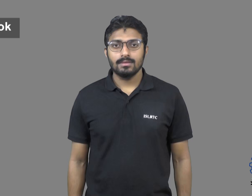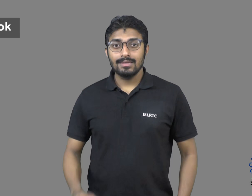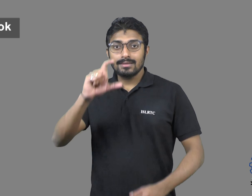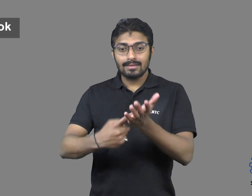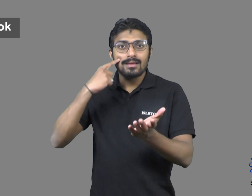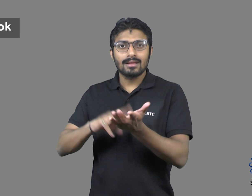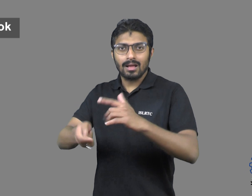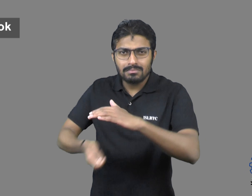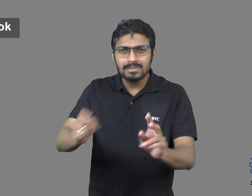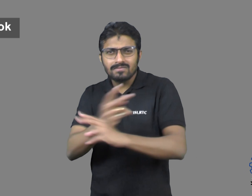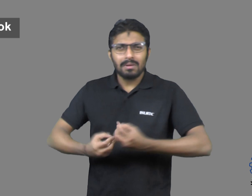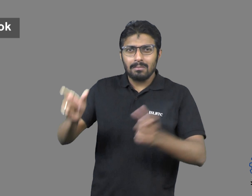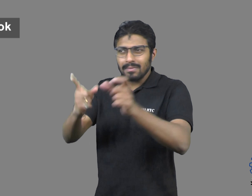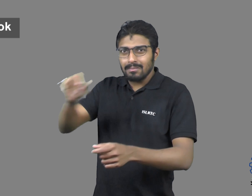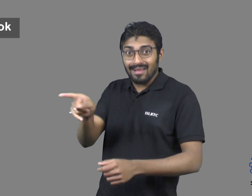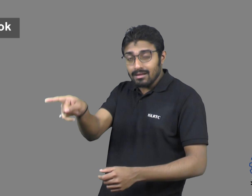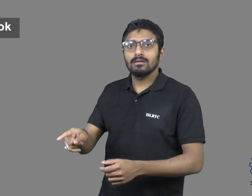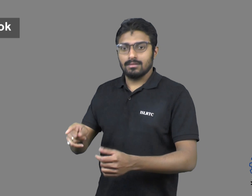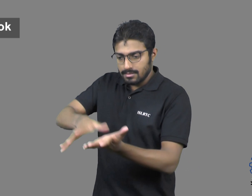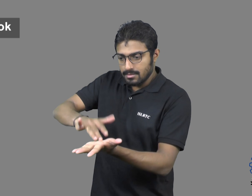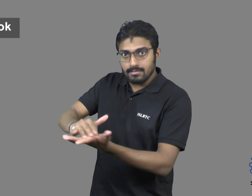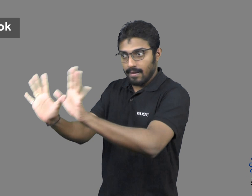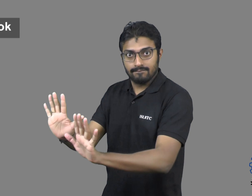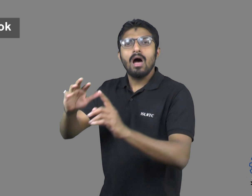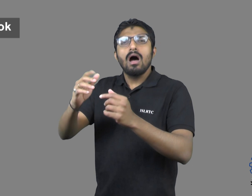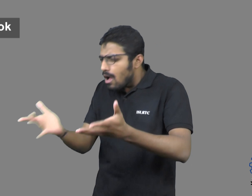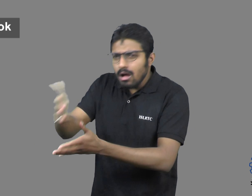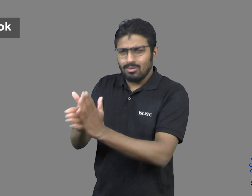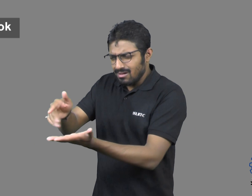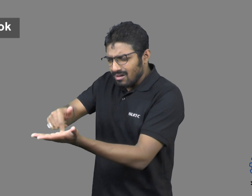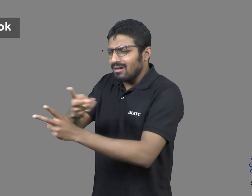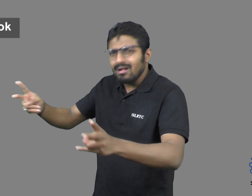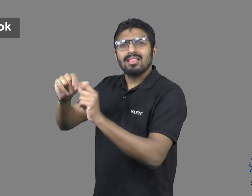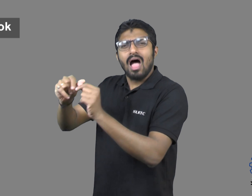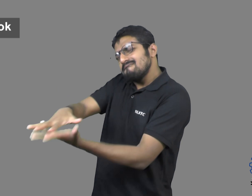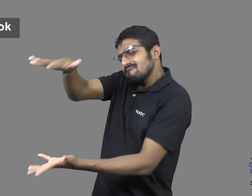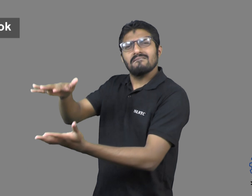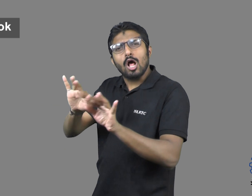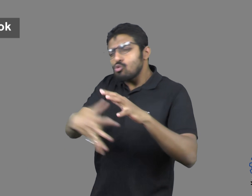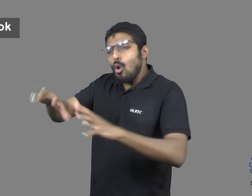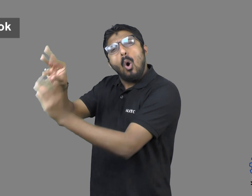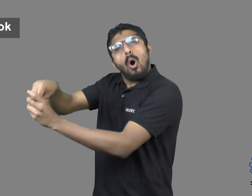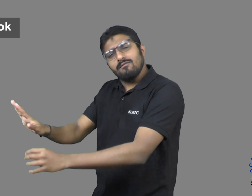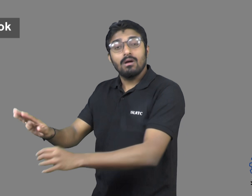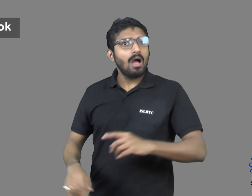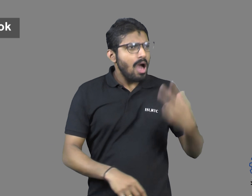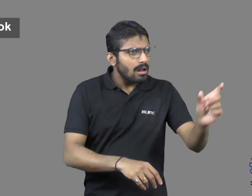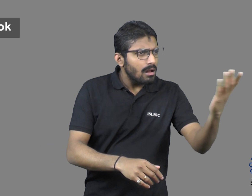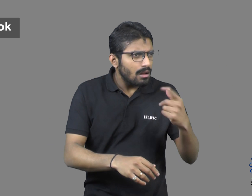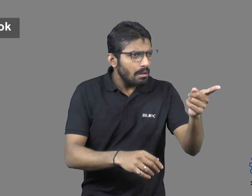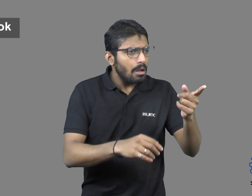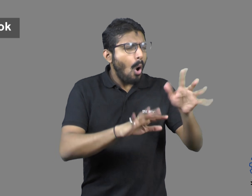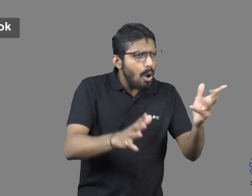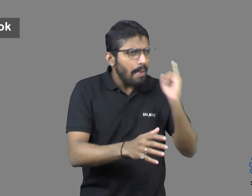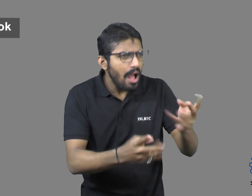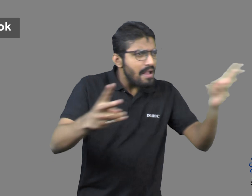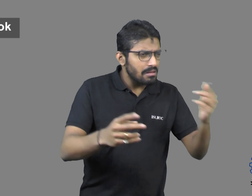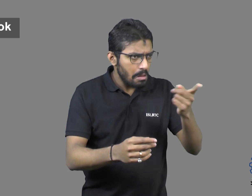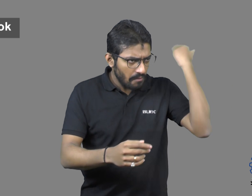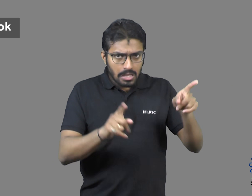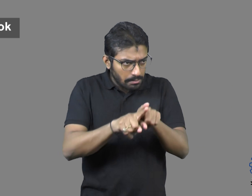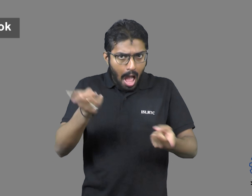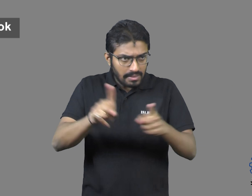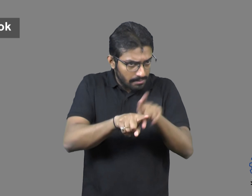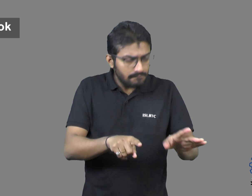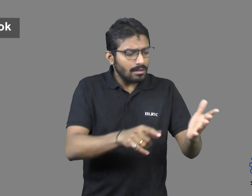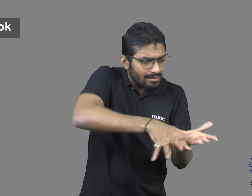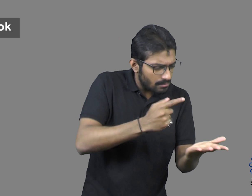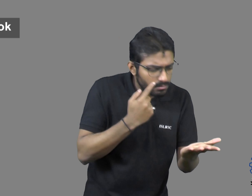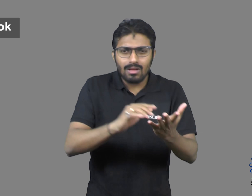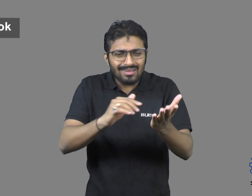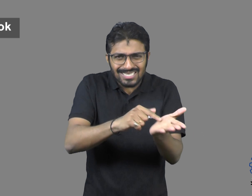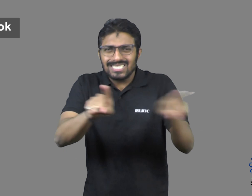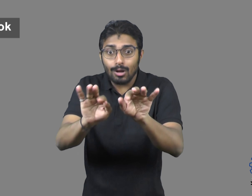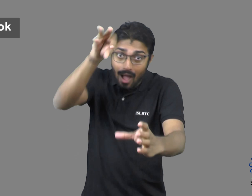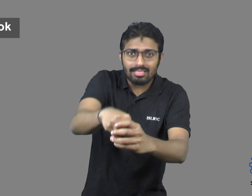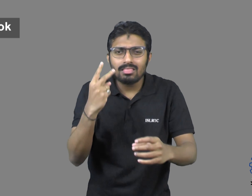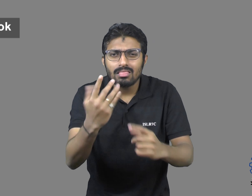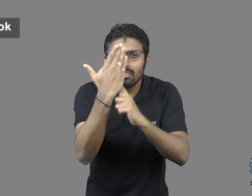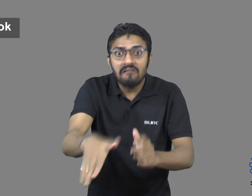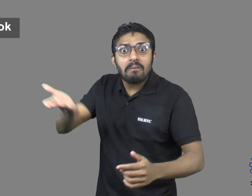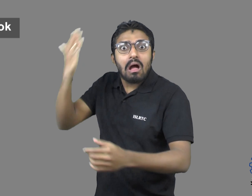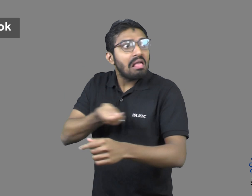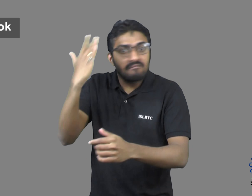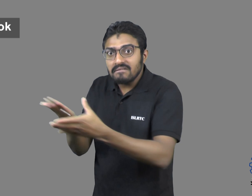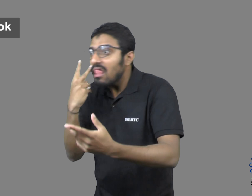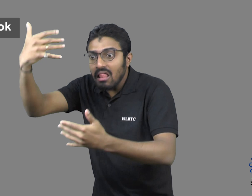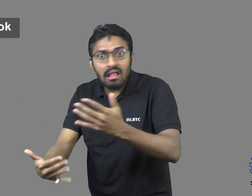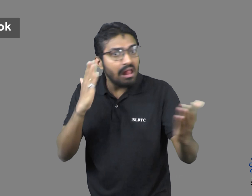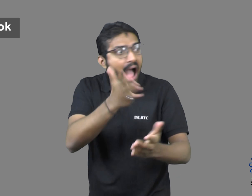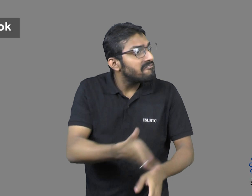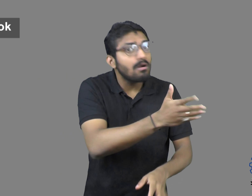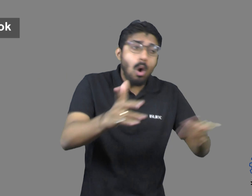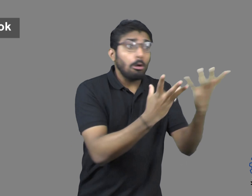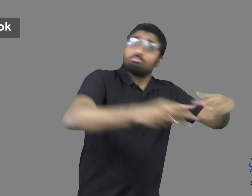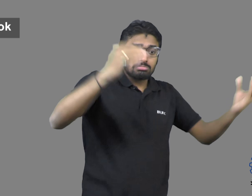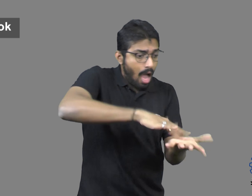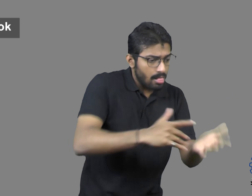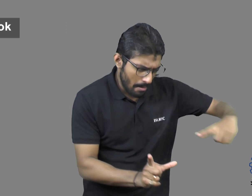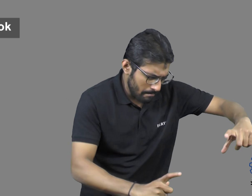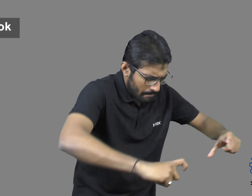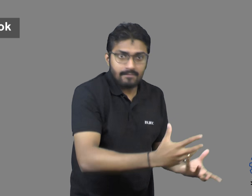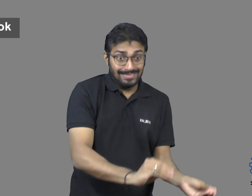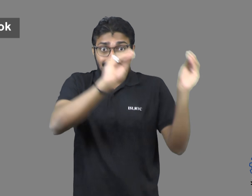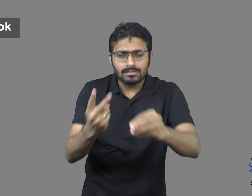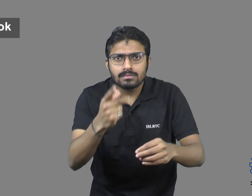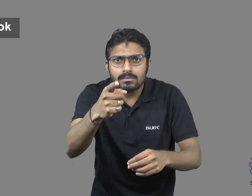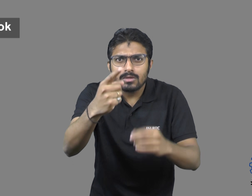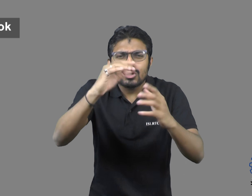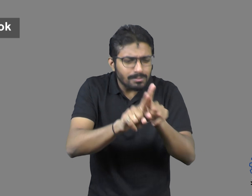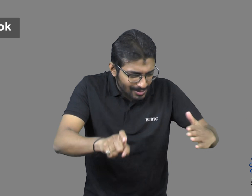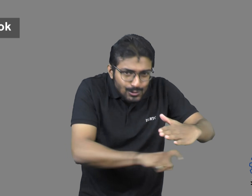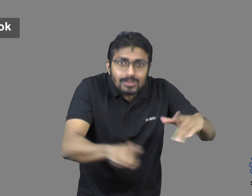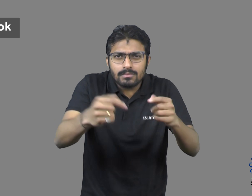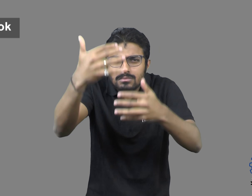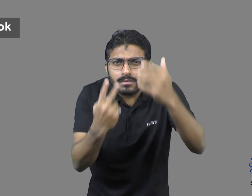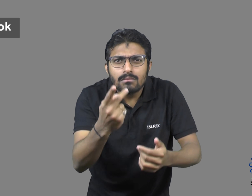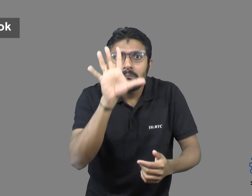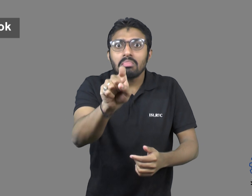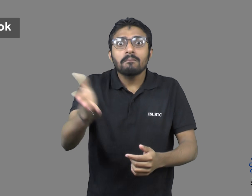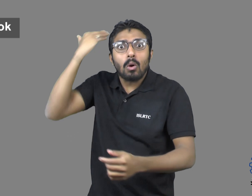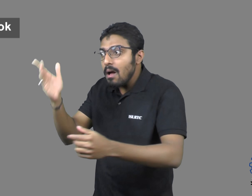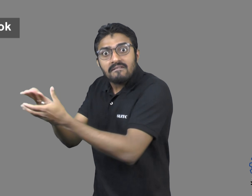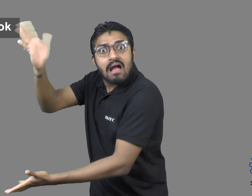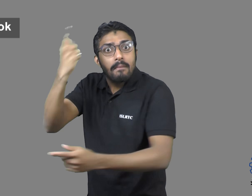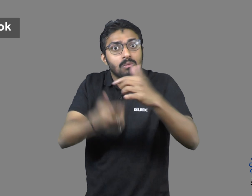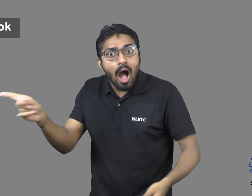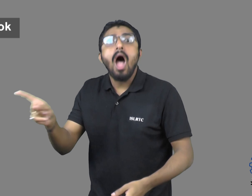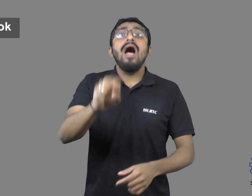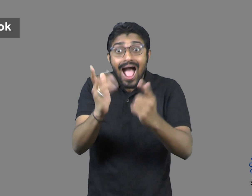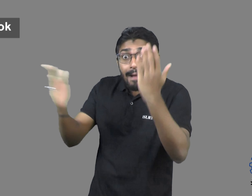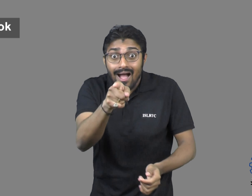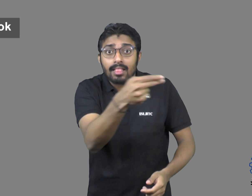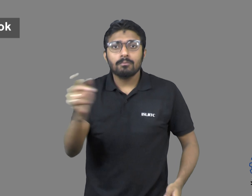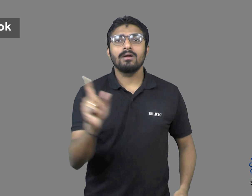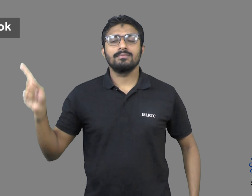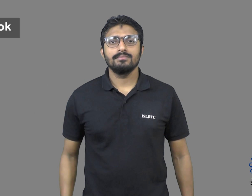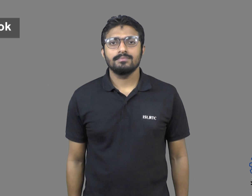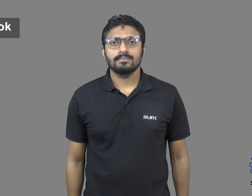E-Beat Book